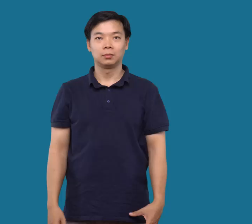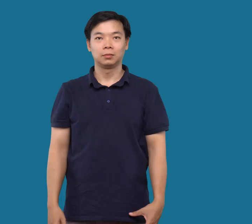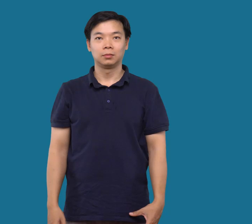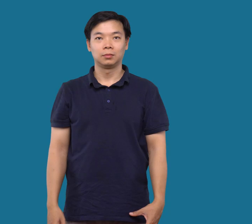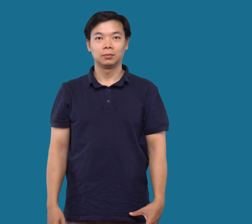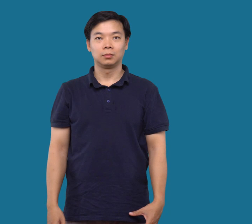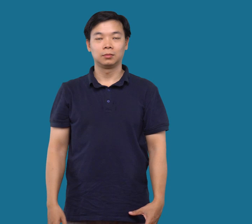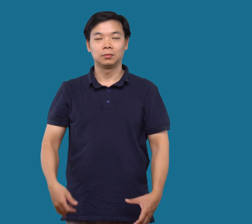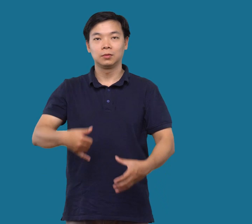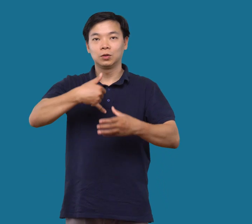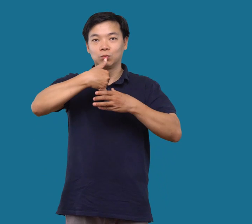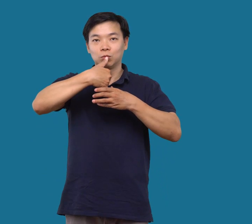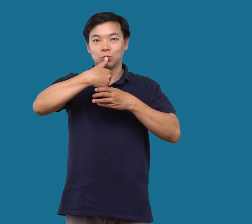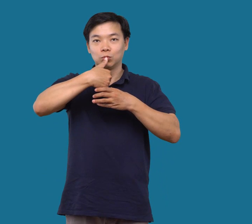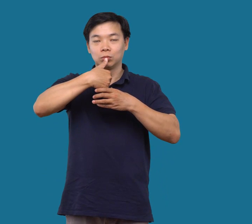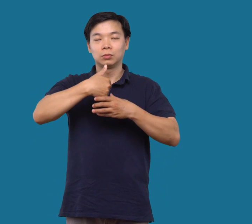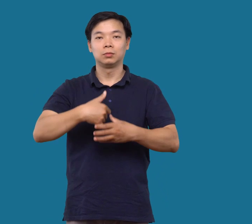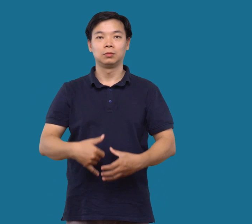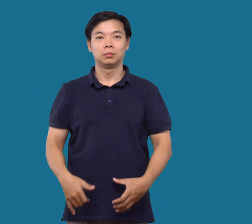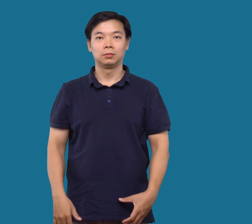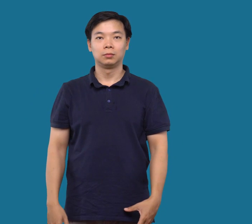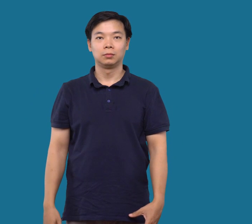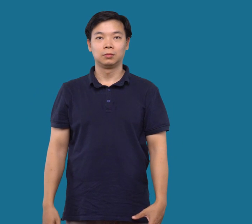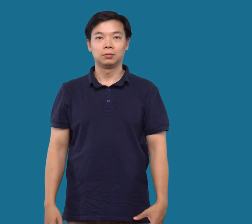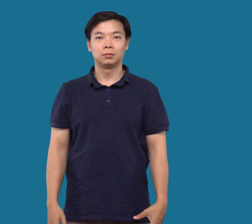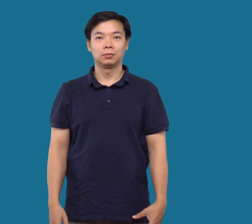sữa hộp